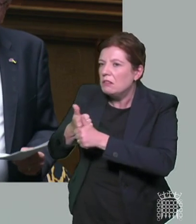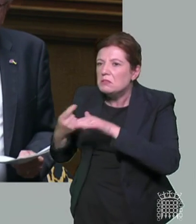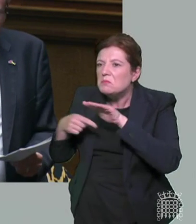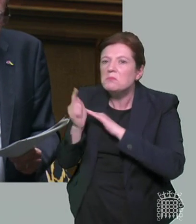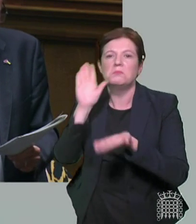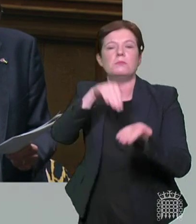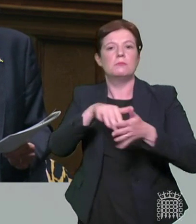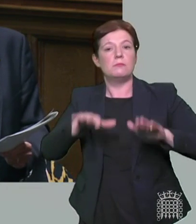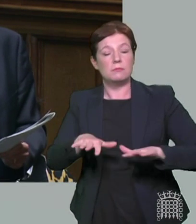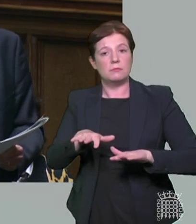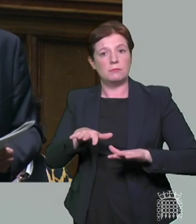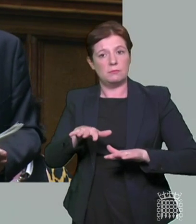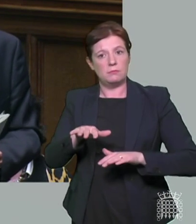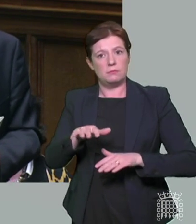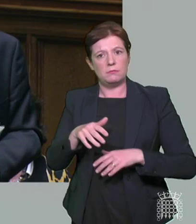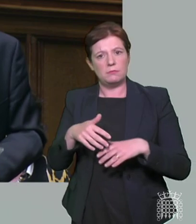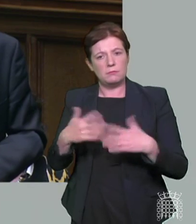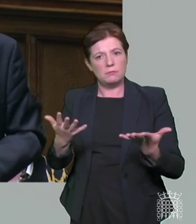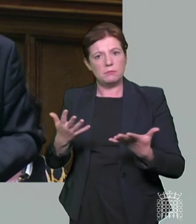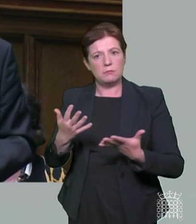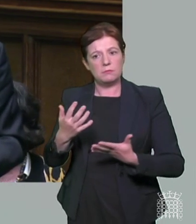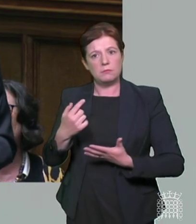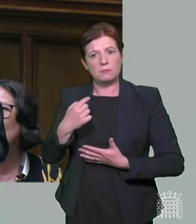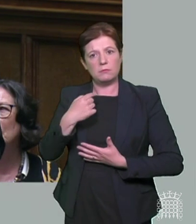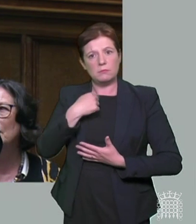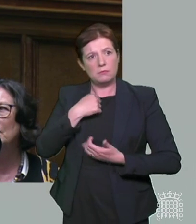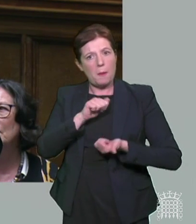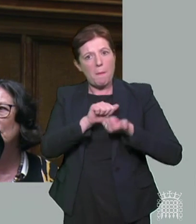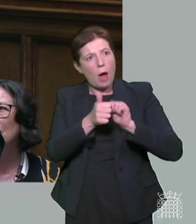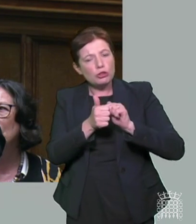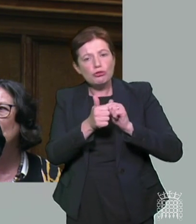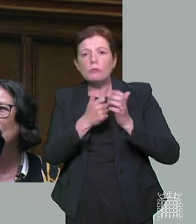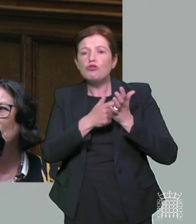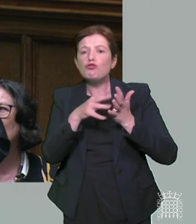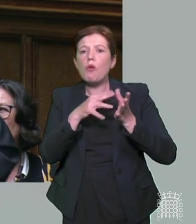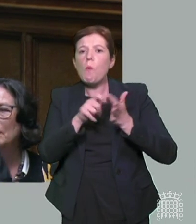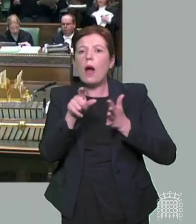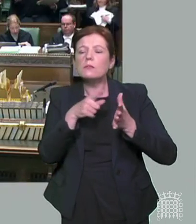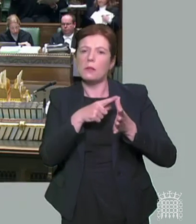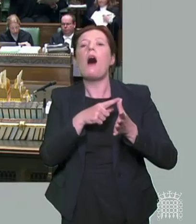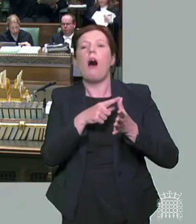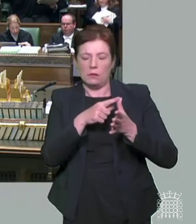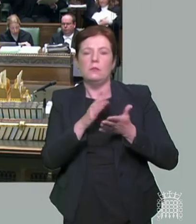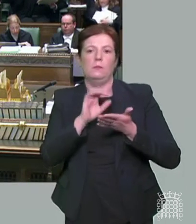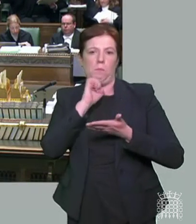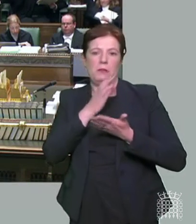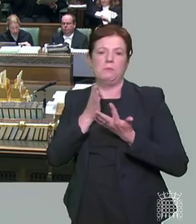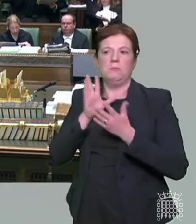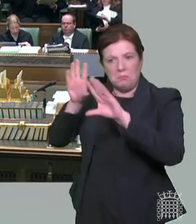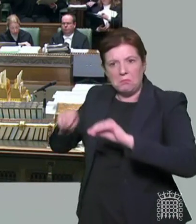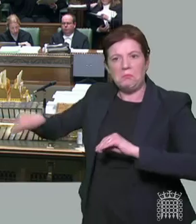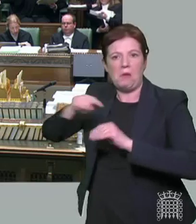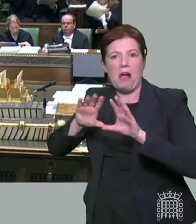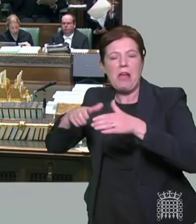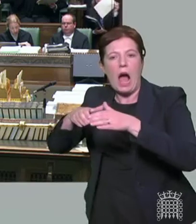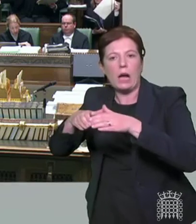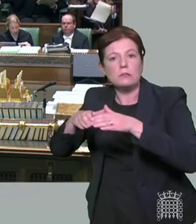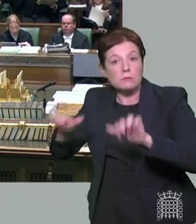Does my right honourable Friend agree that our groundbreaking partnership with Rwanda will do just that?